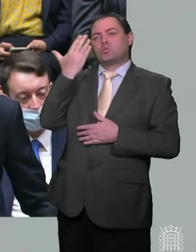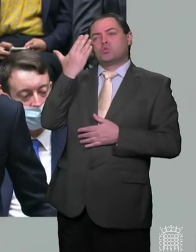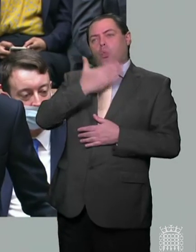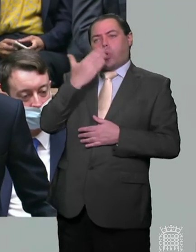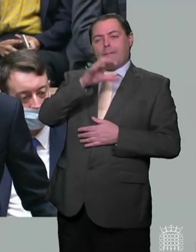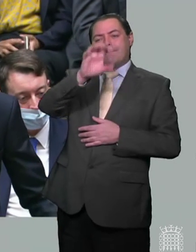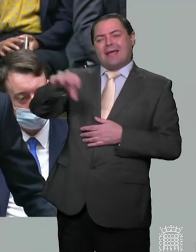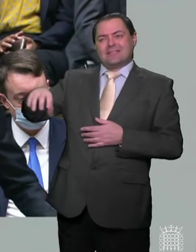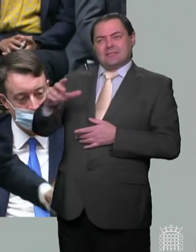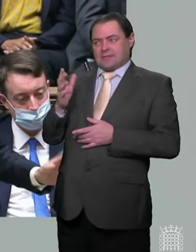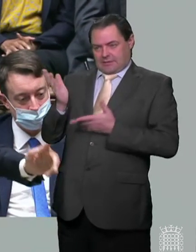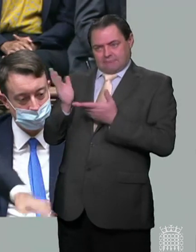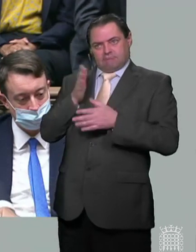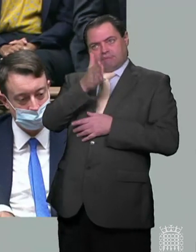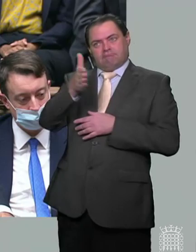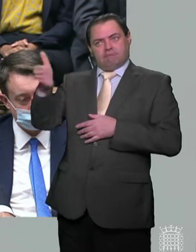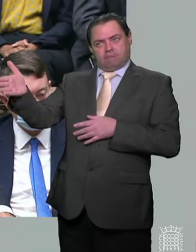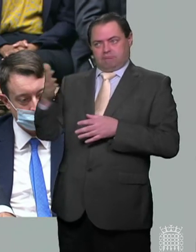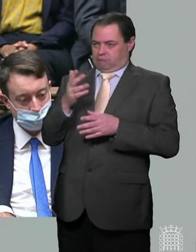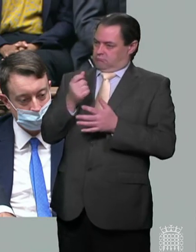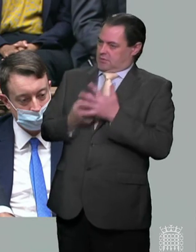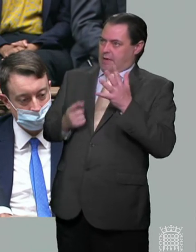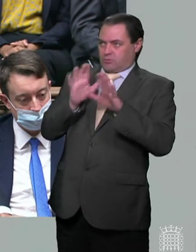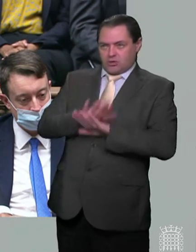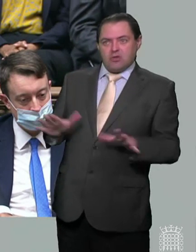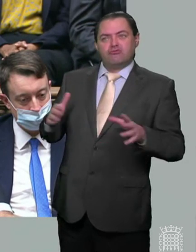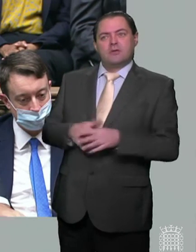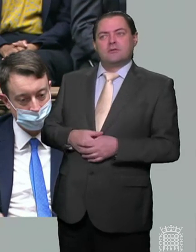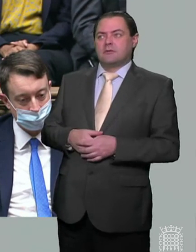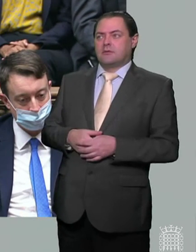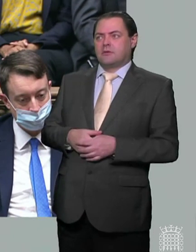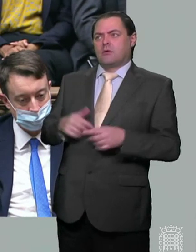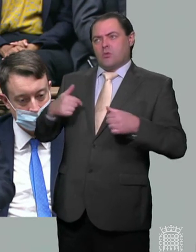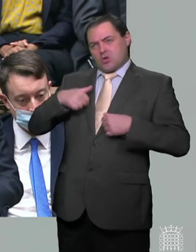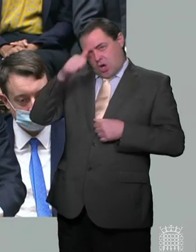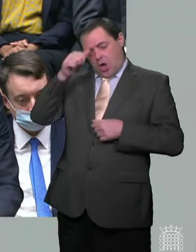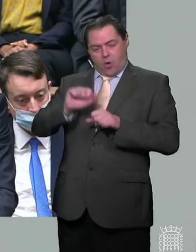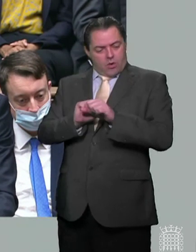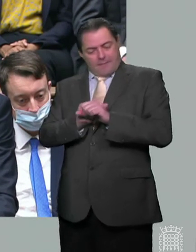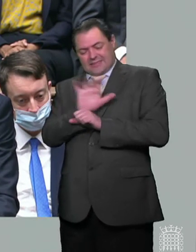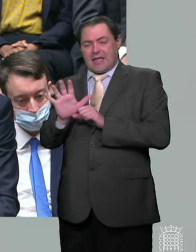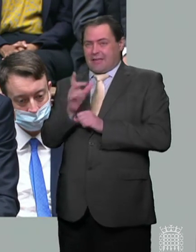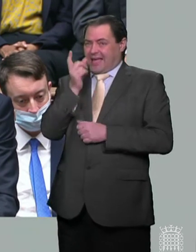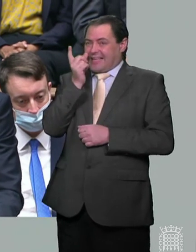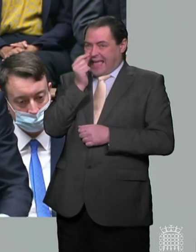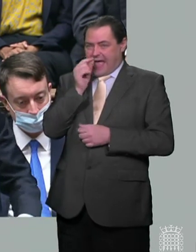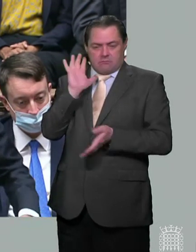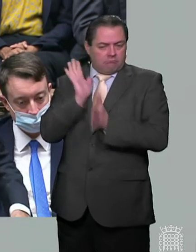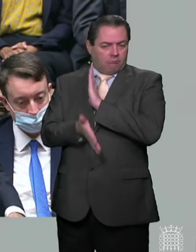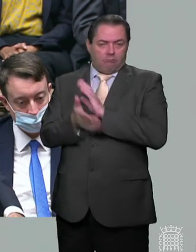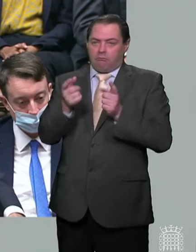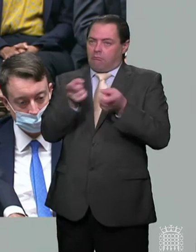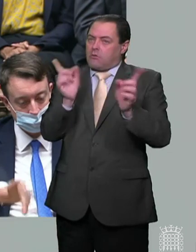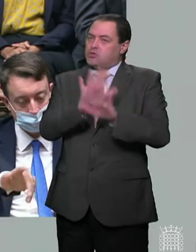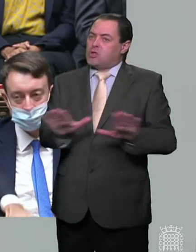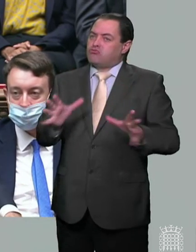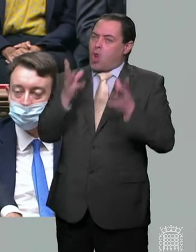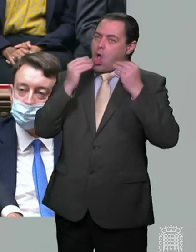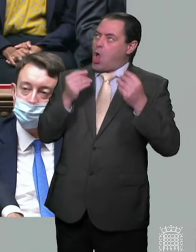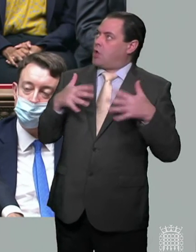We know that the pandemic caused significant disruption to children’s learning.